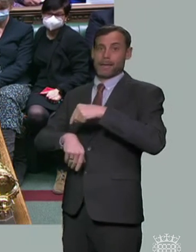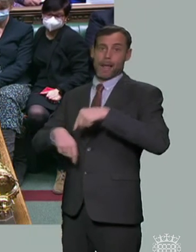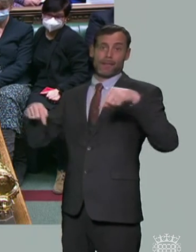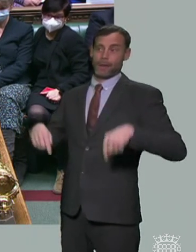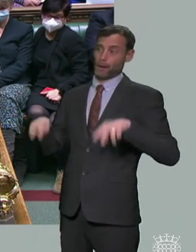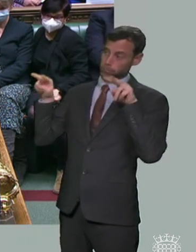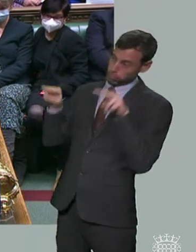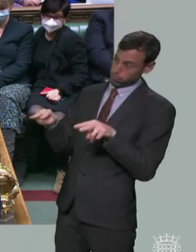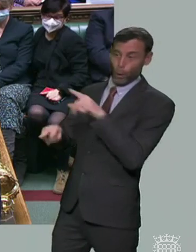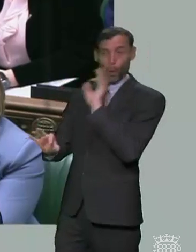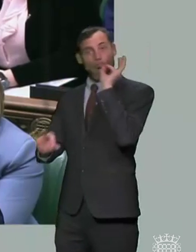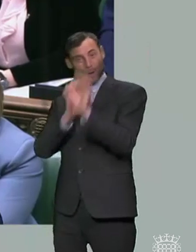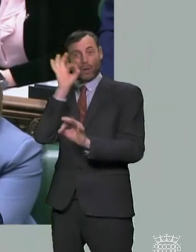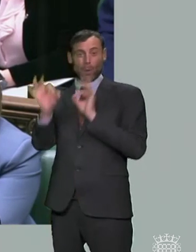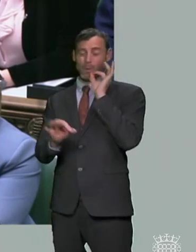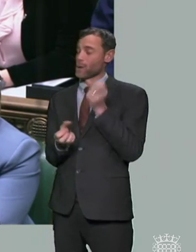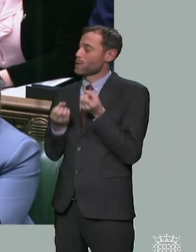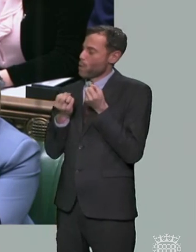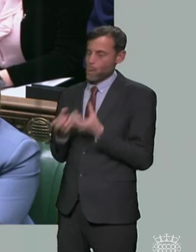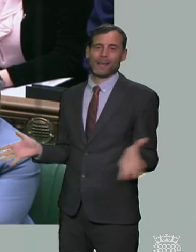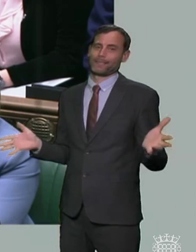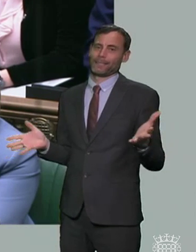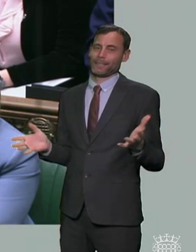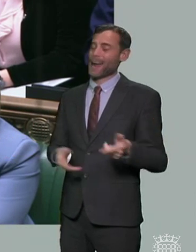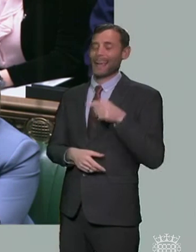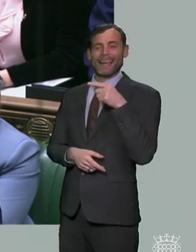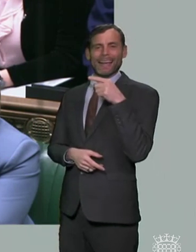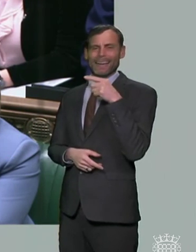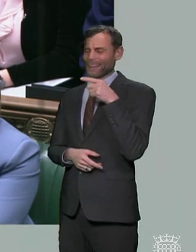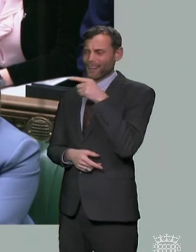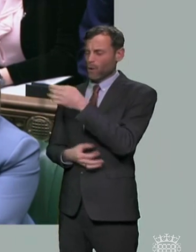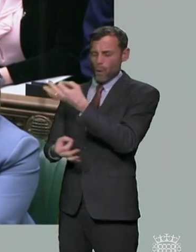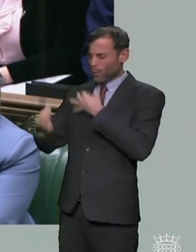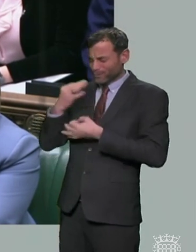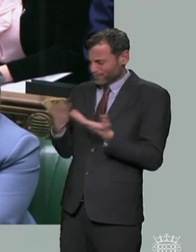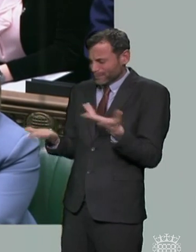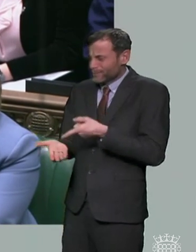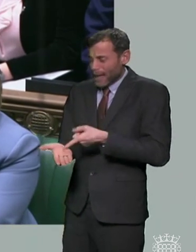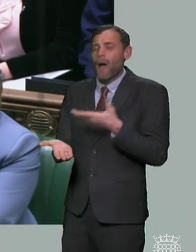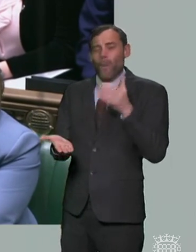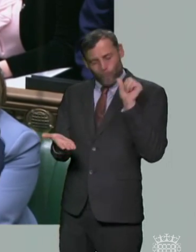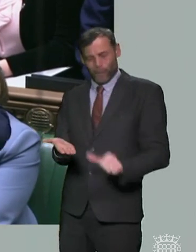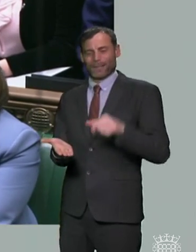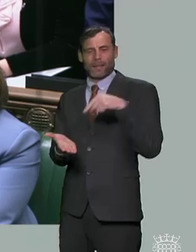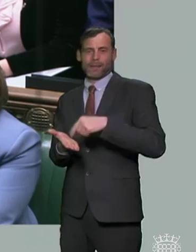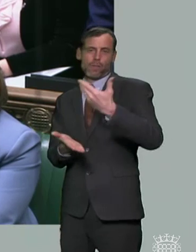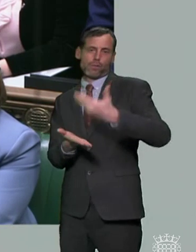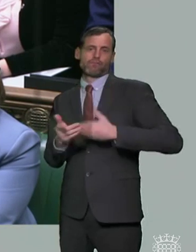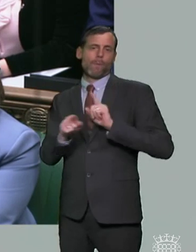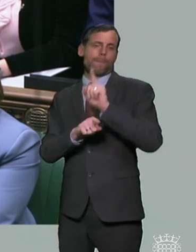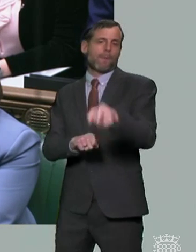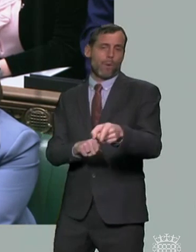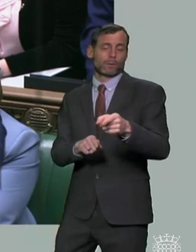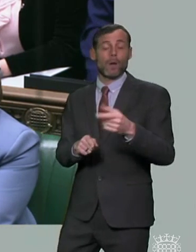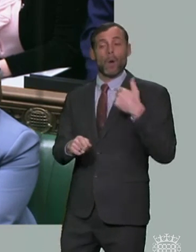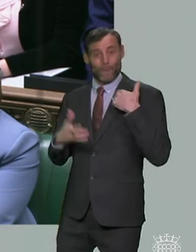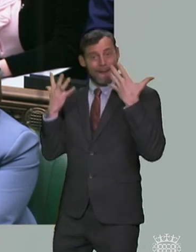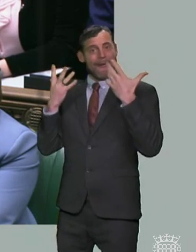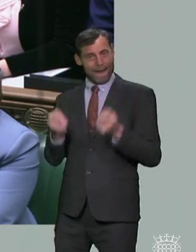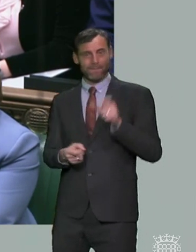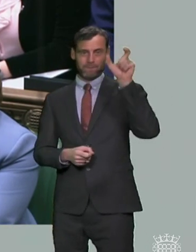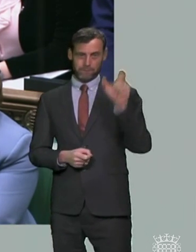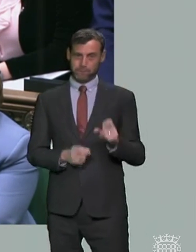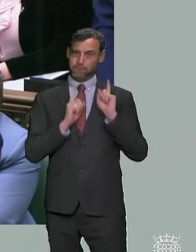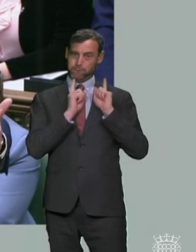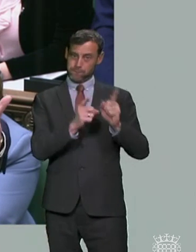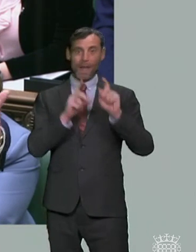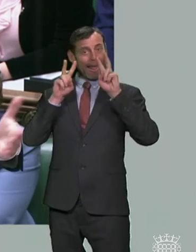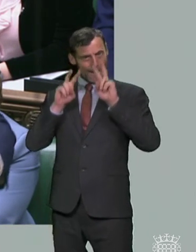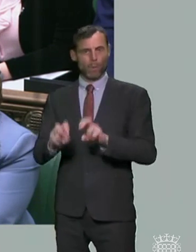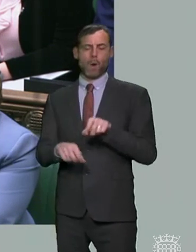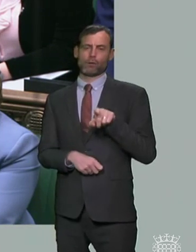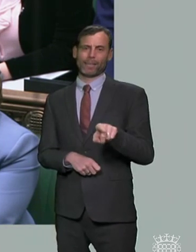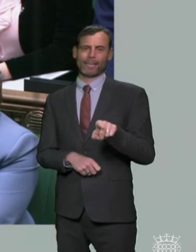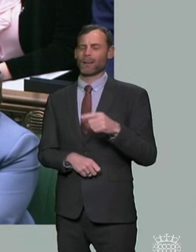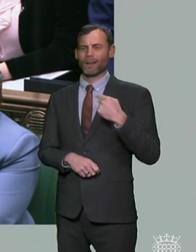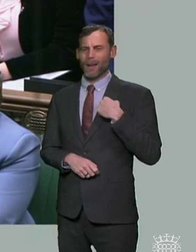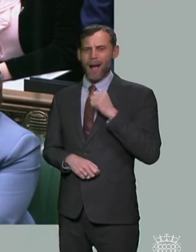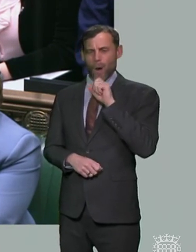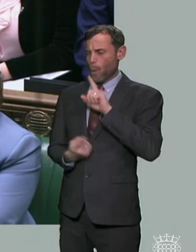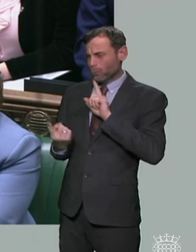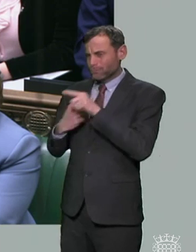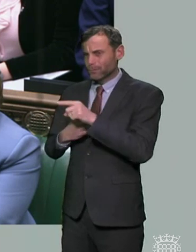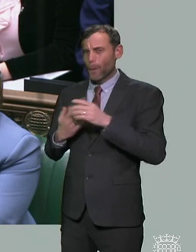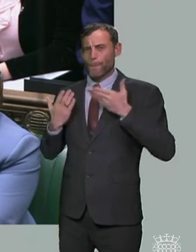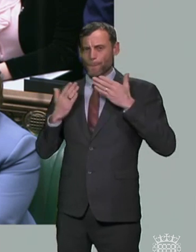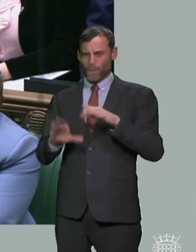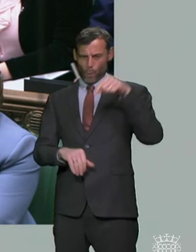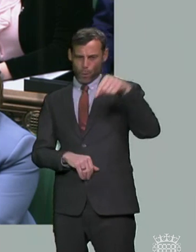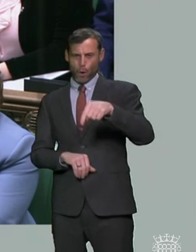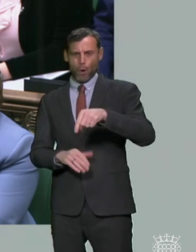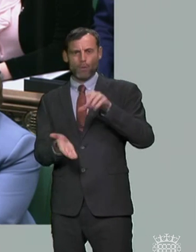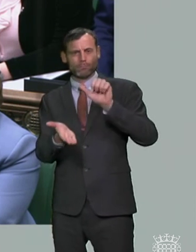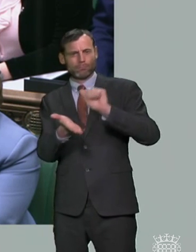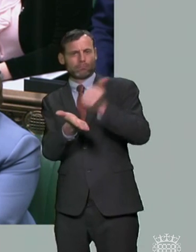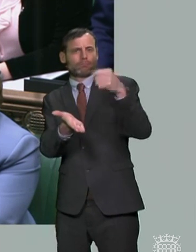He is wasting this House’s time. He is wasting the people’s time. He continues to be completely irrelevant to the— We have an inquiry, and I am not going to anticipate that inquiry any further.